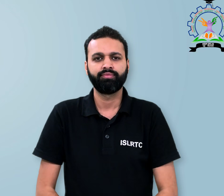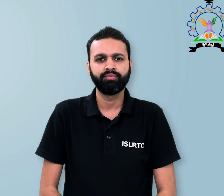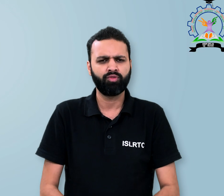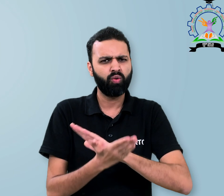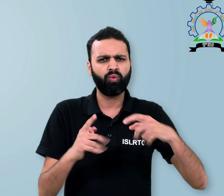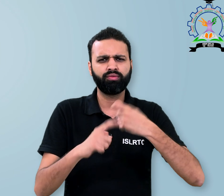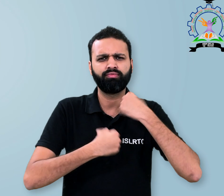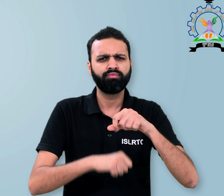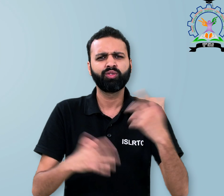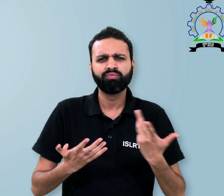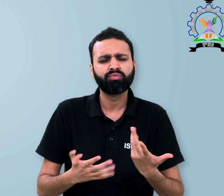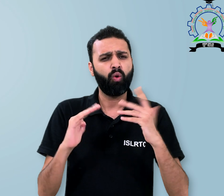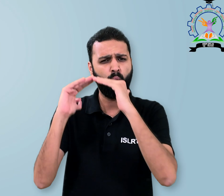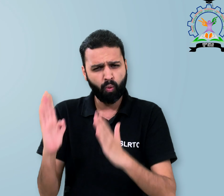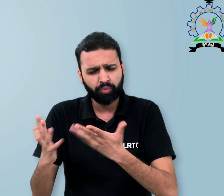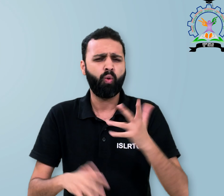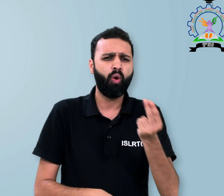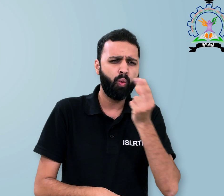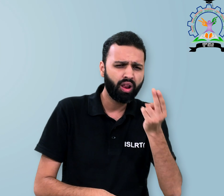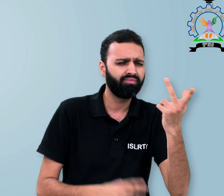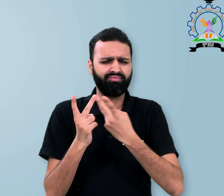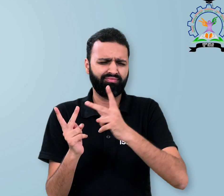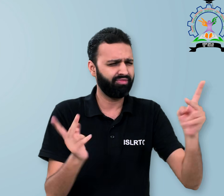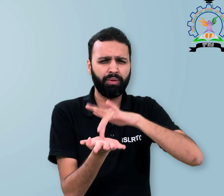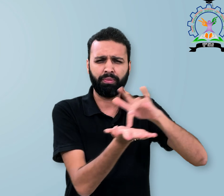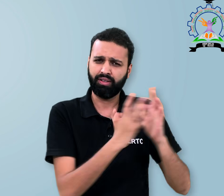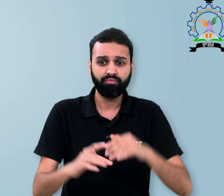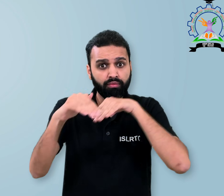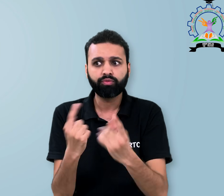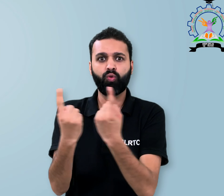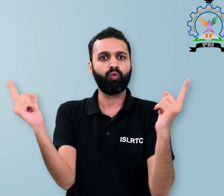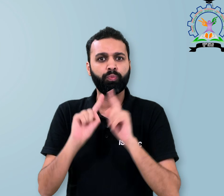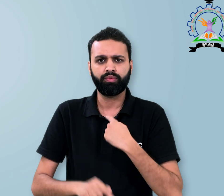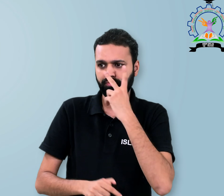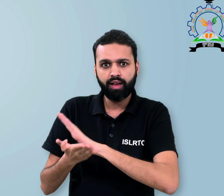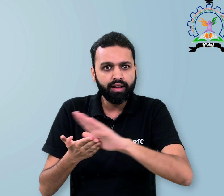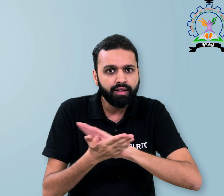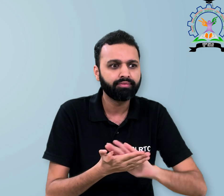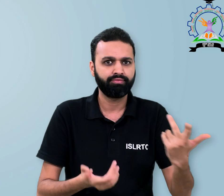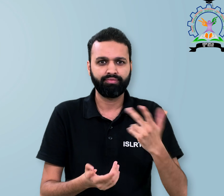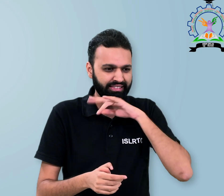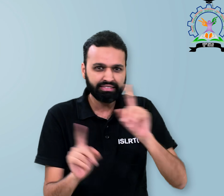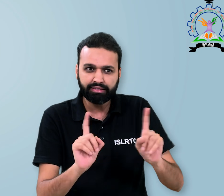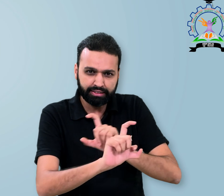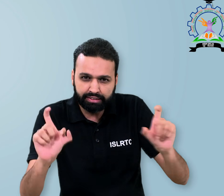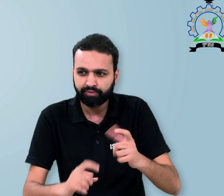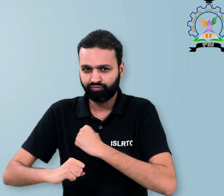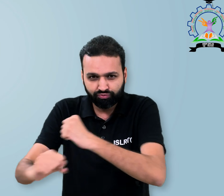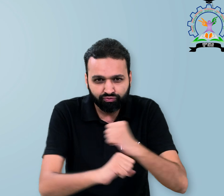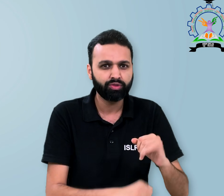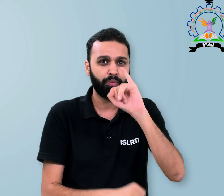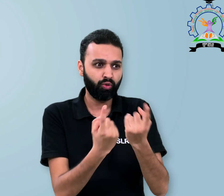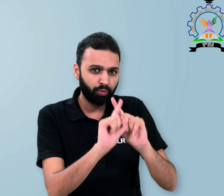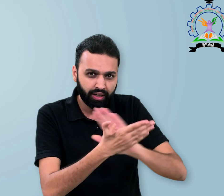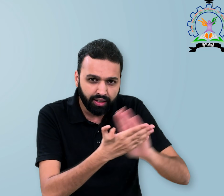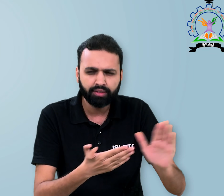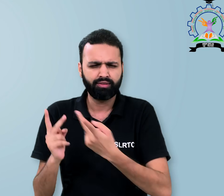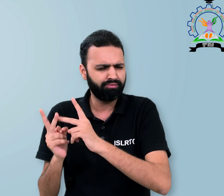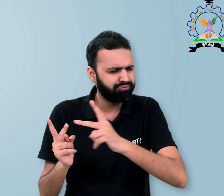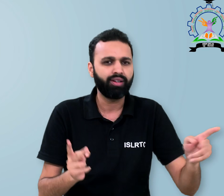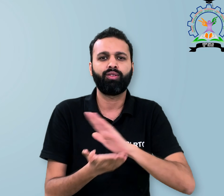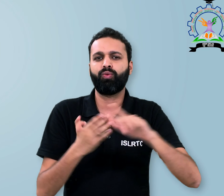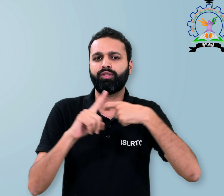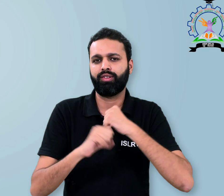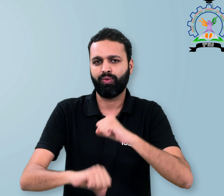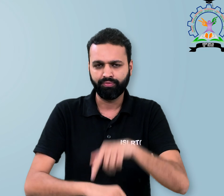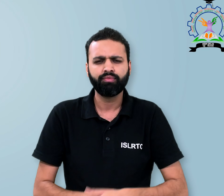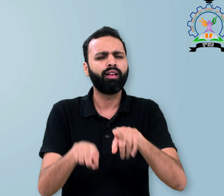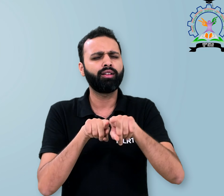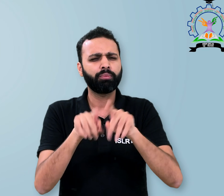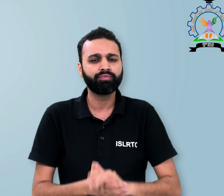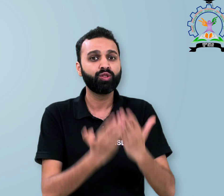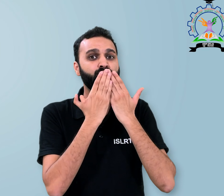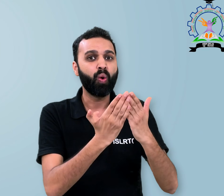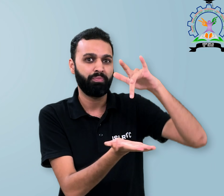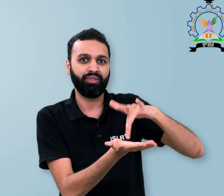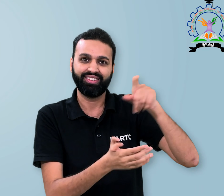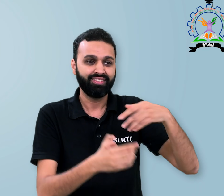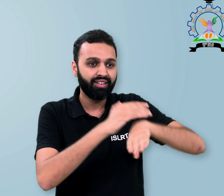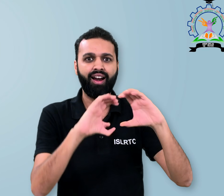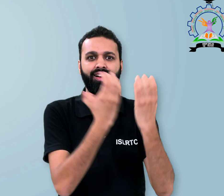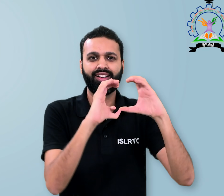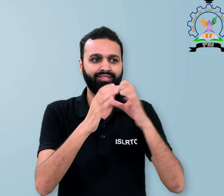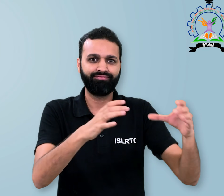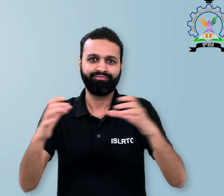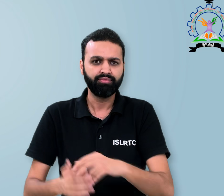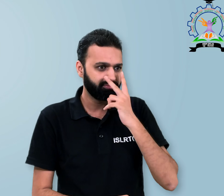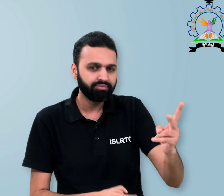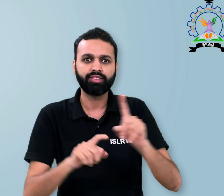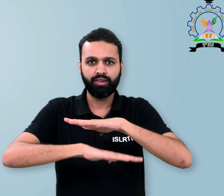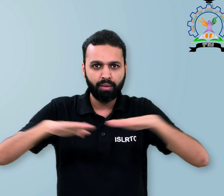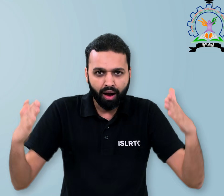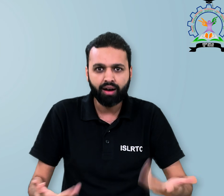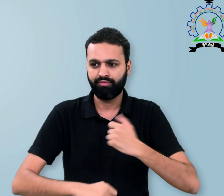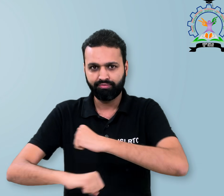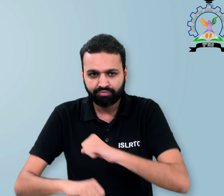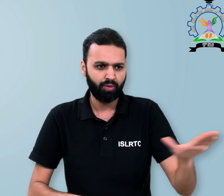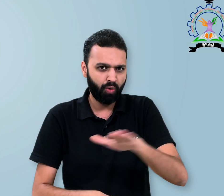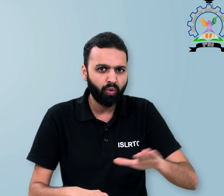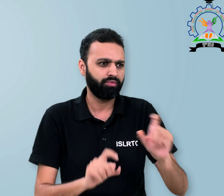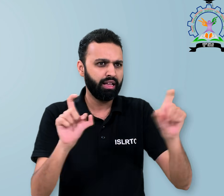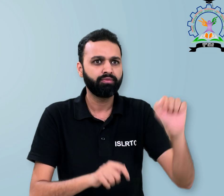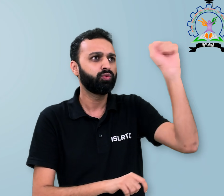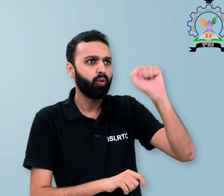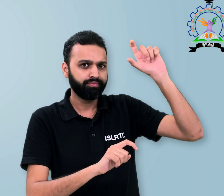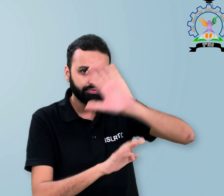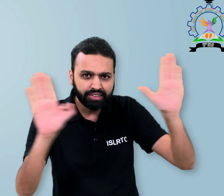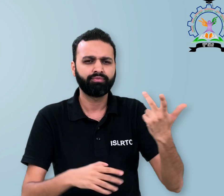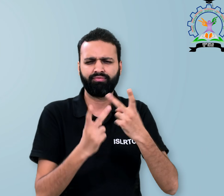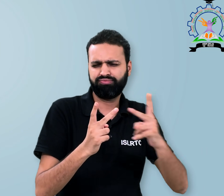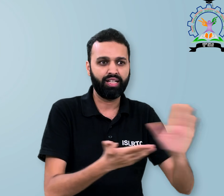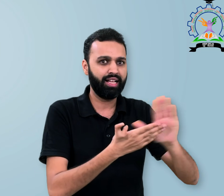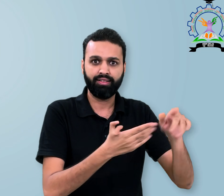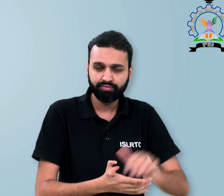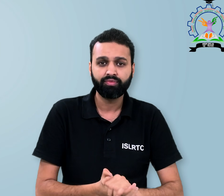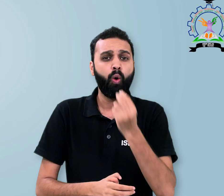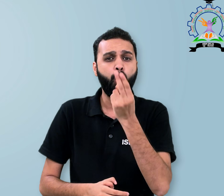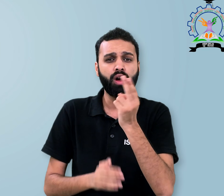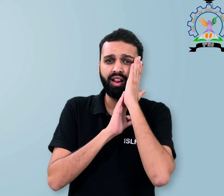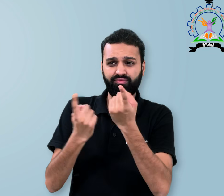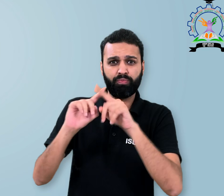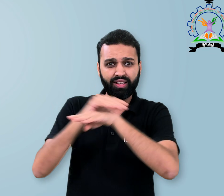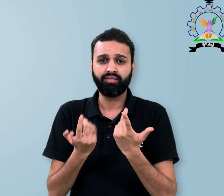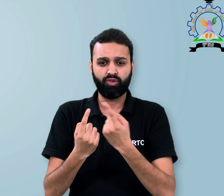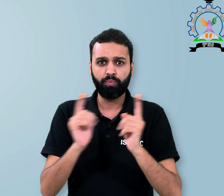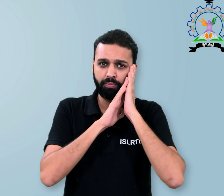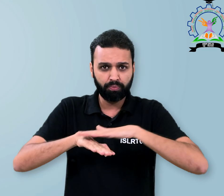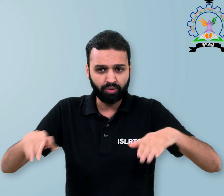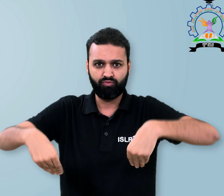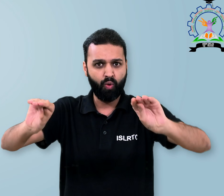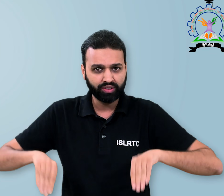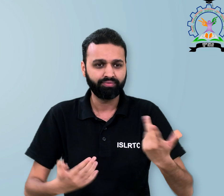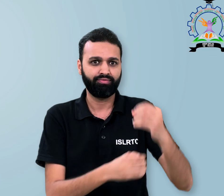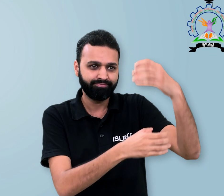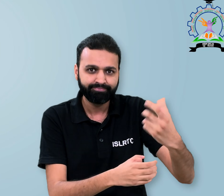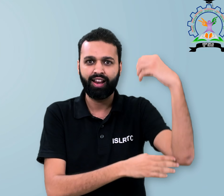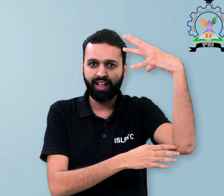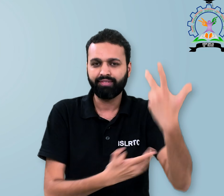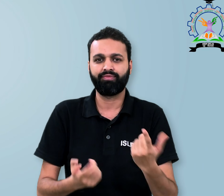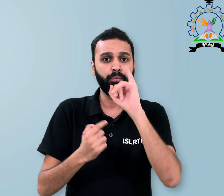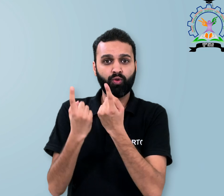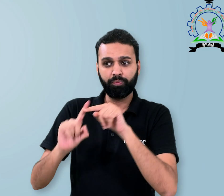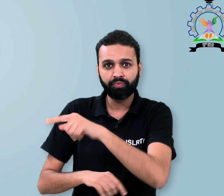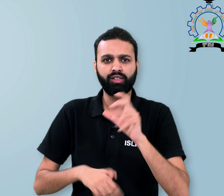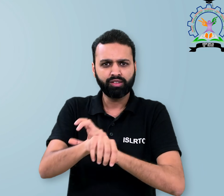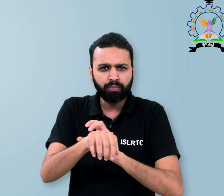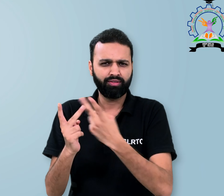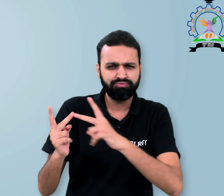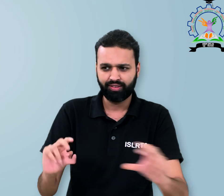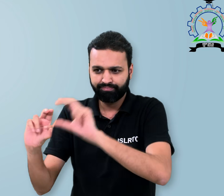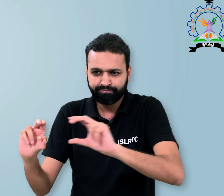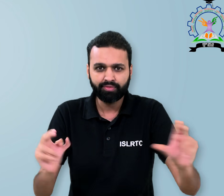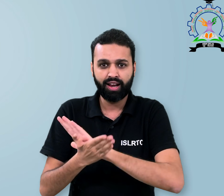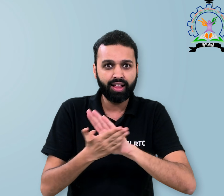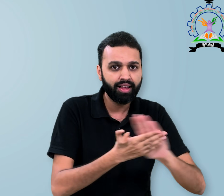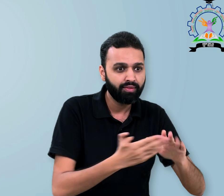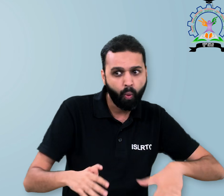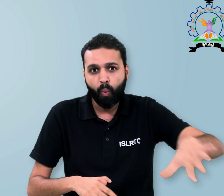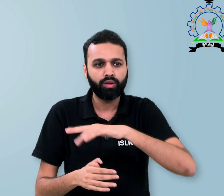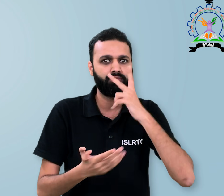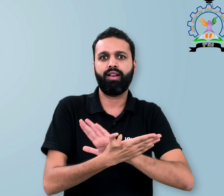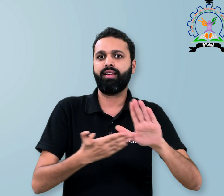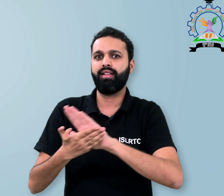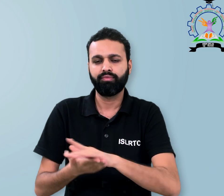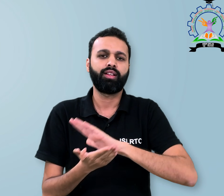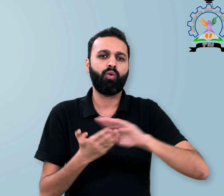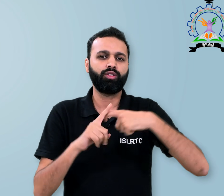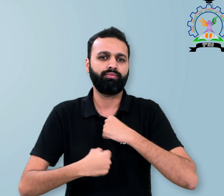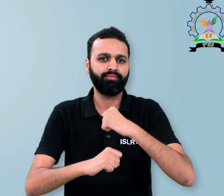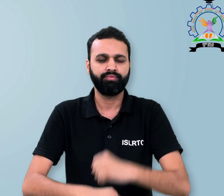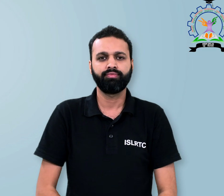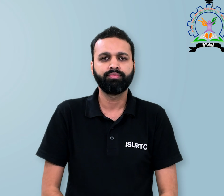Housekeeping is the management and routine support activities of running and maintaining an organized physical institution occupied or used by people.